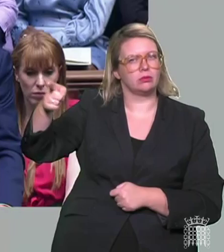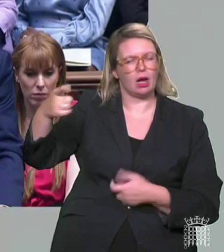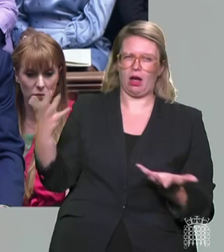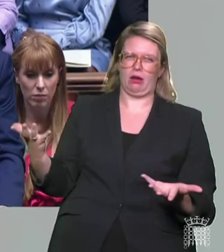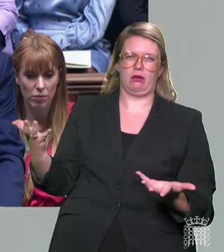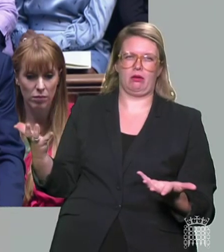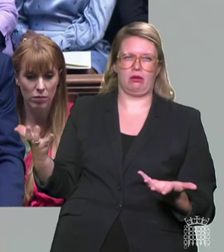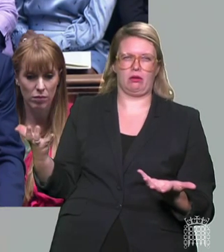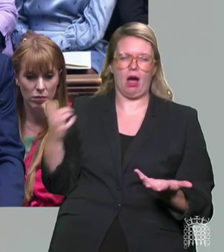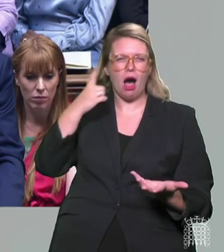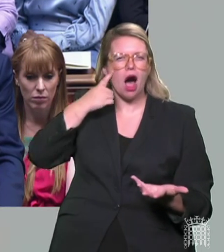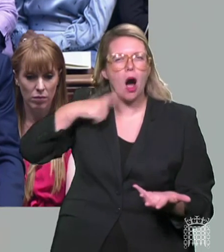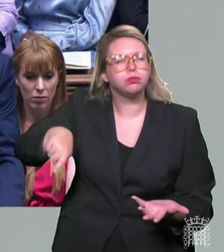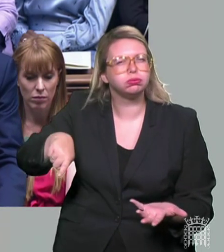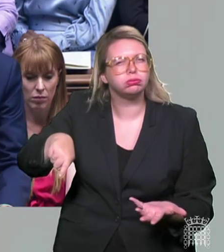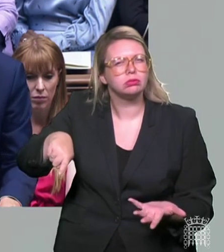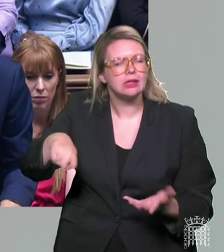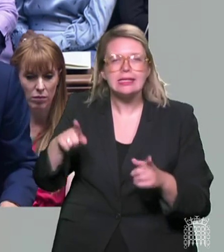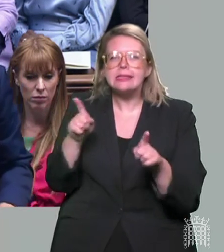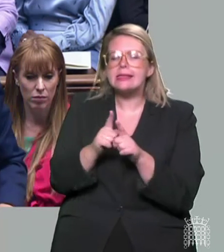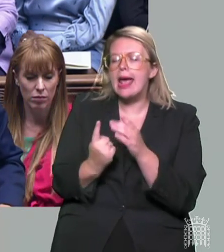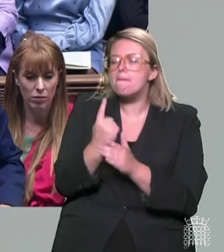he ignores it. It was the same when his ally was on the take from lobbyists.